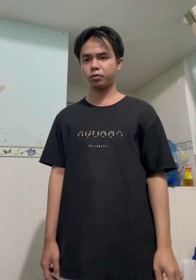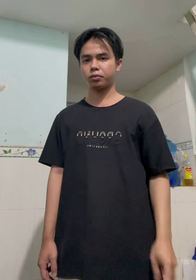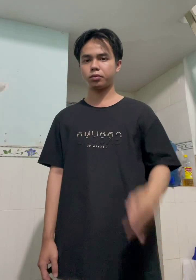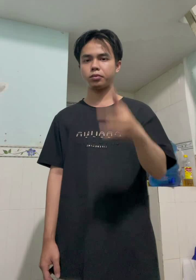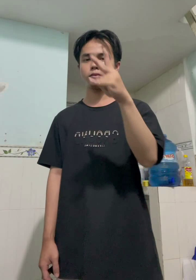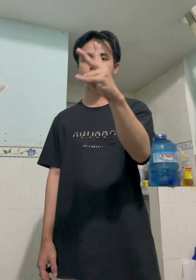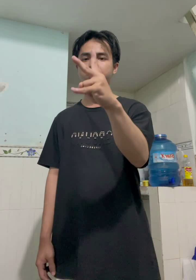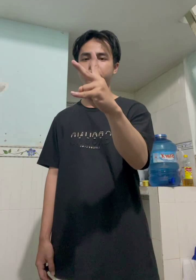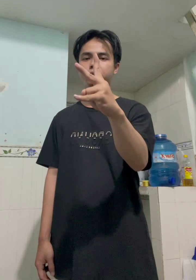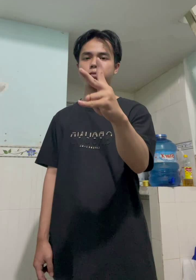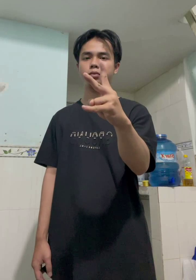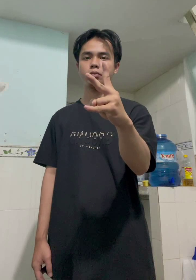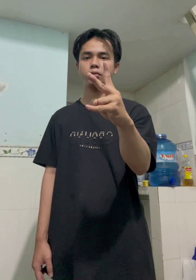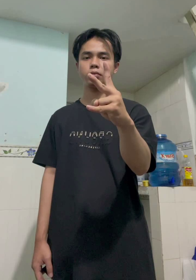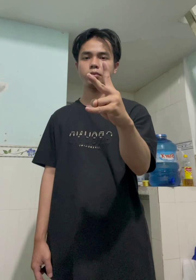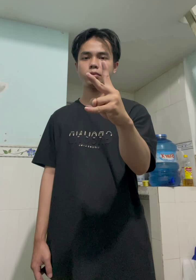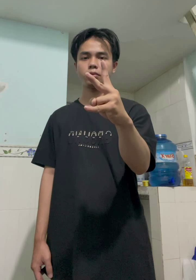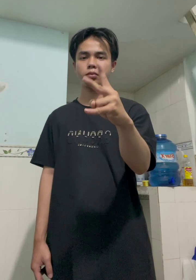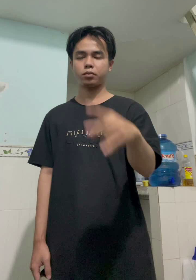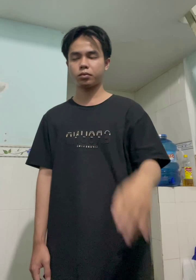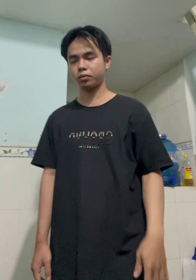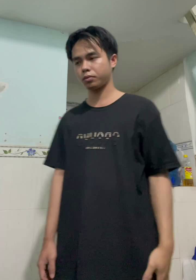h